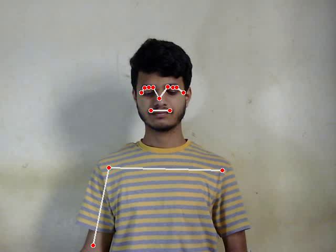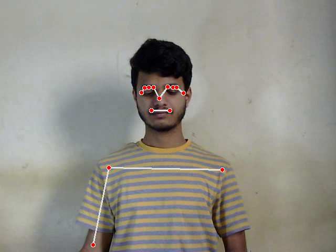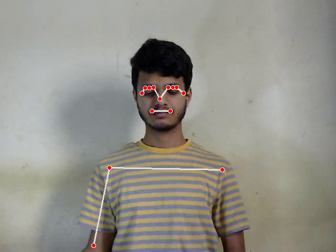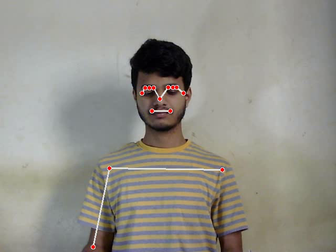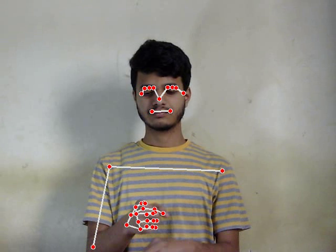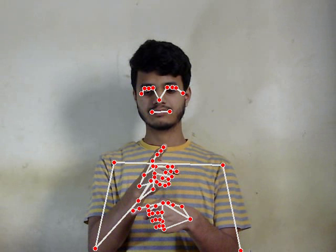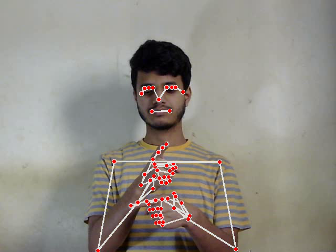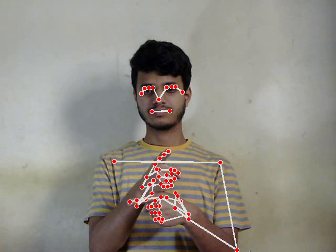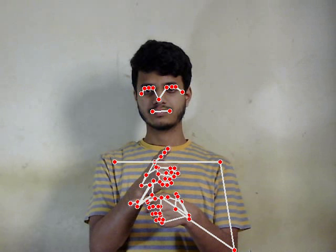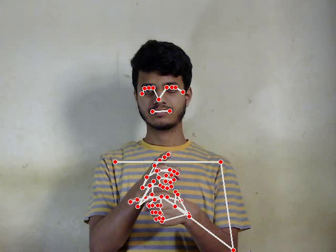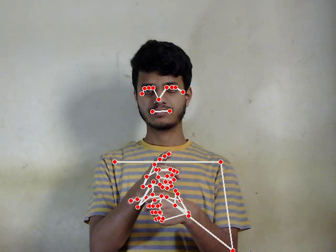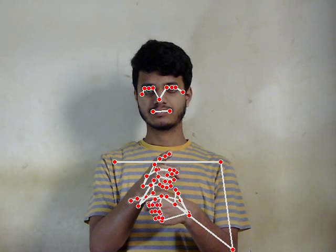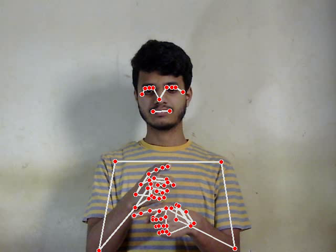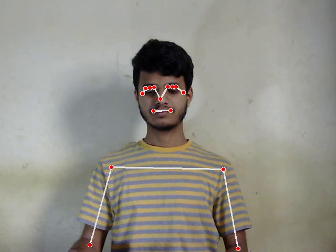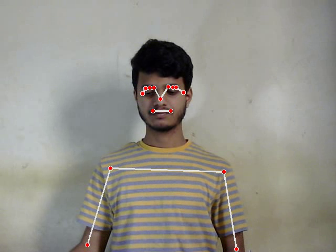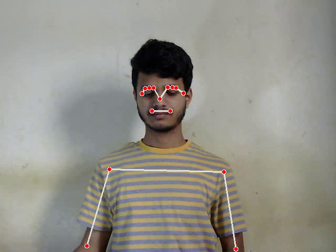right